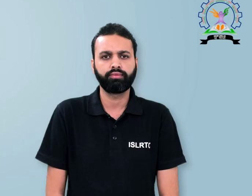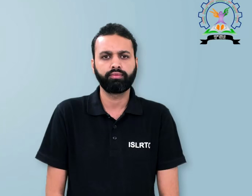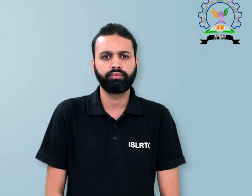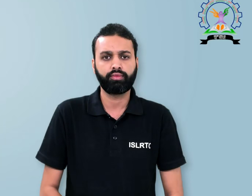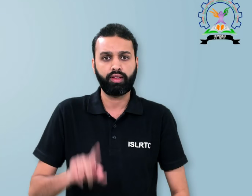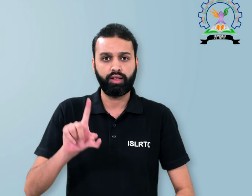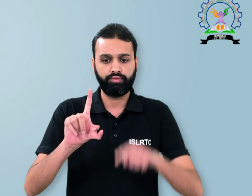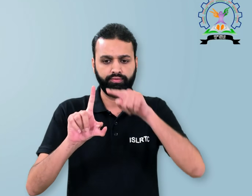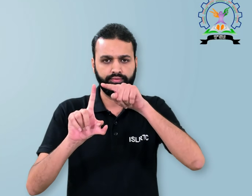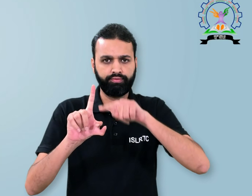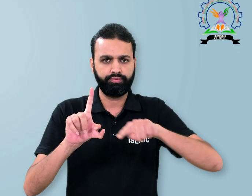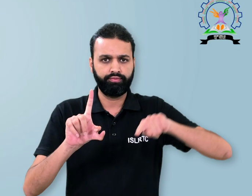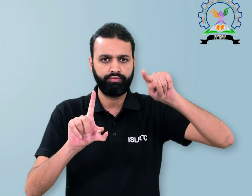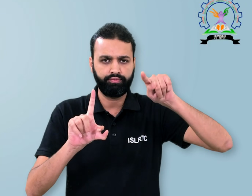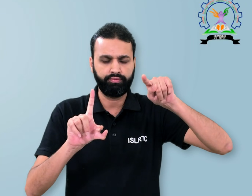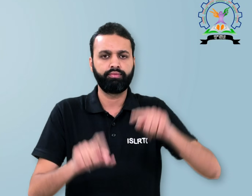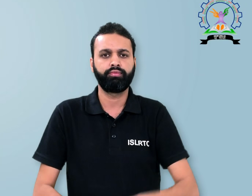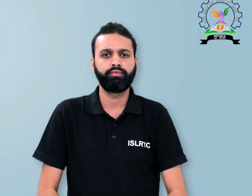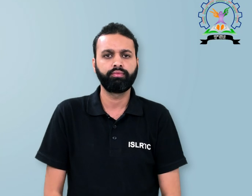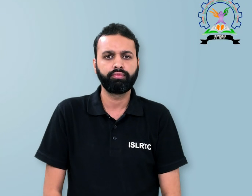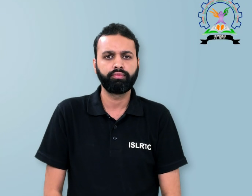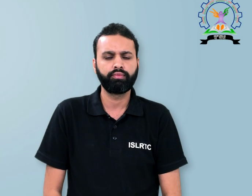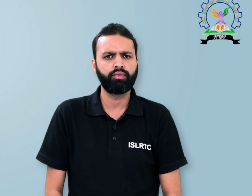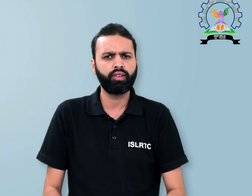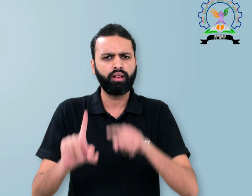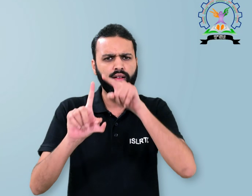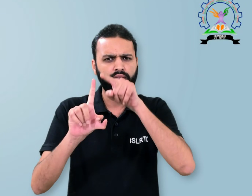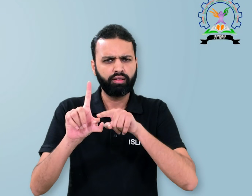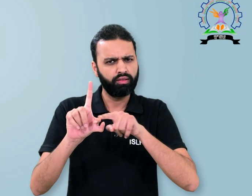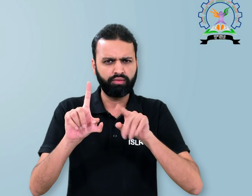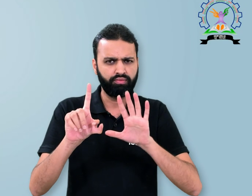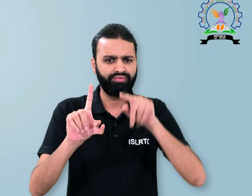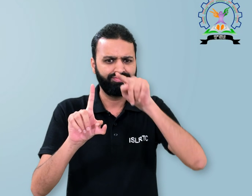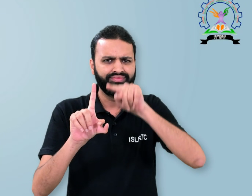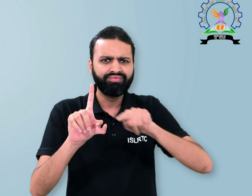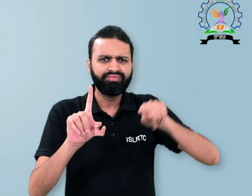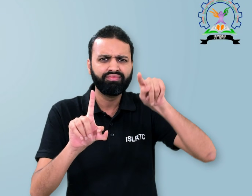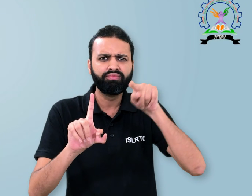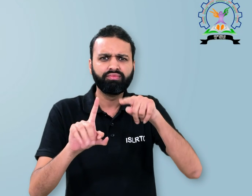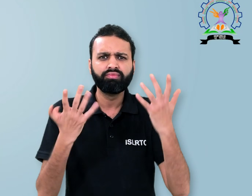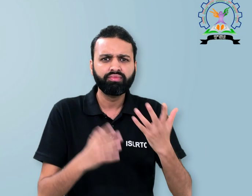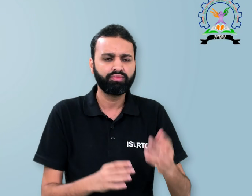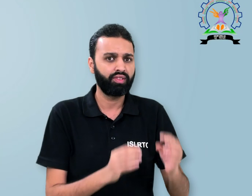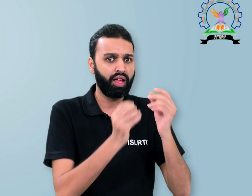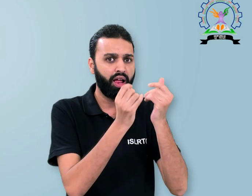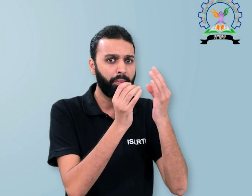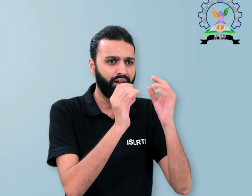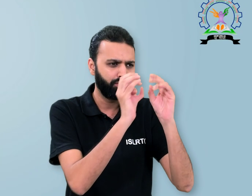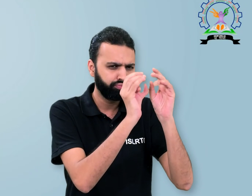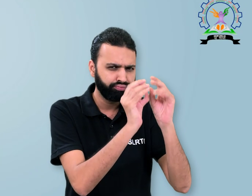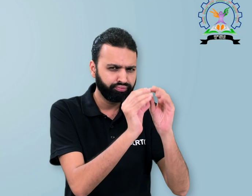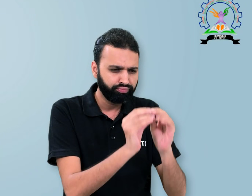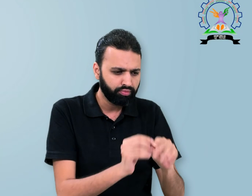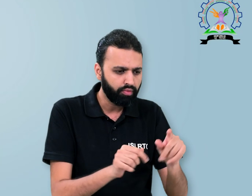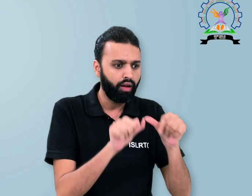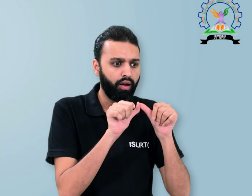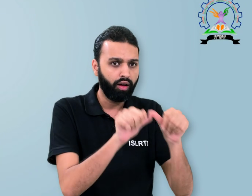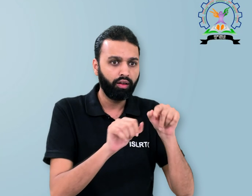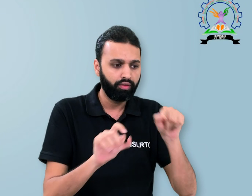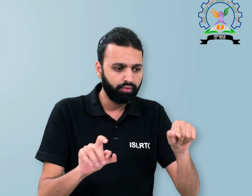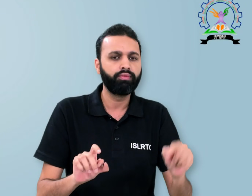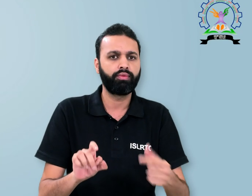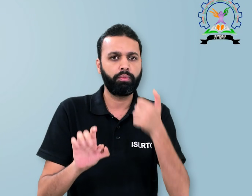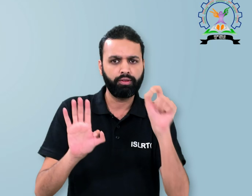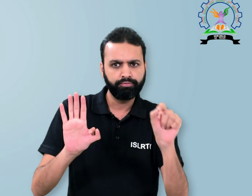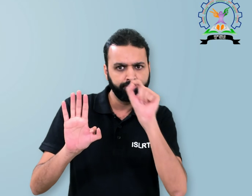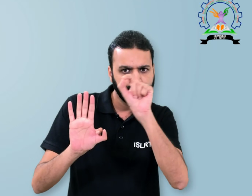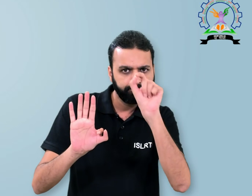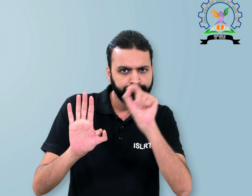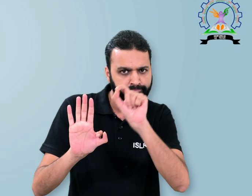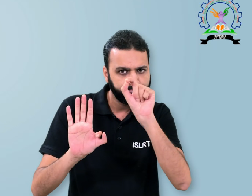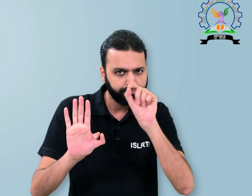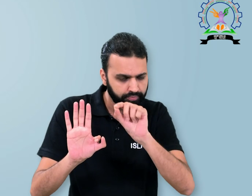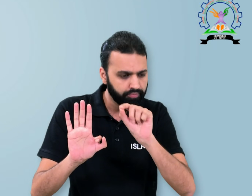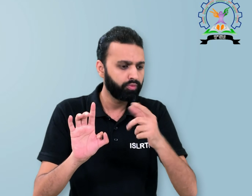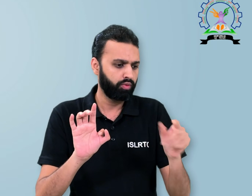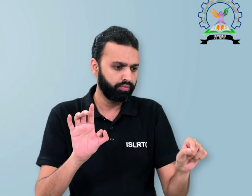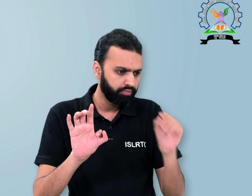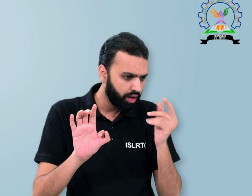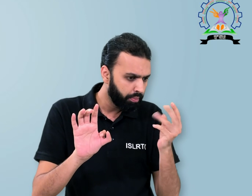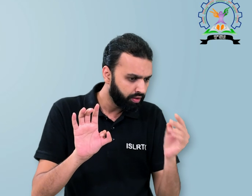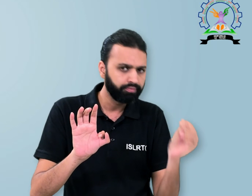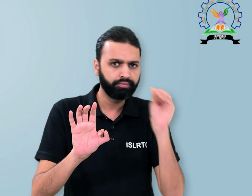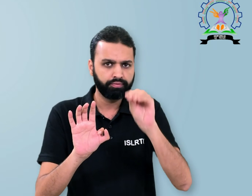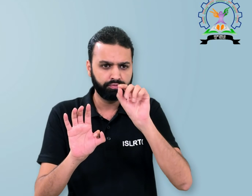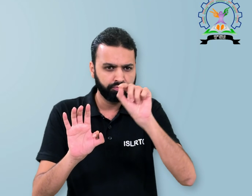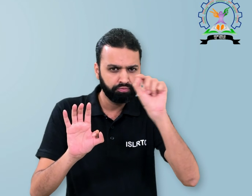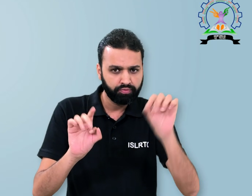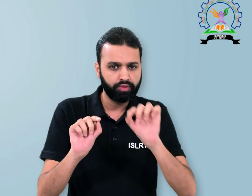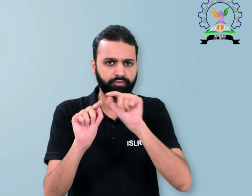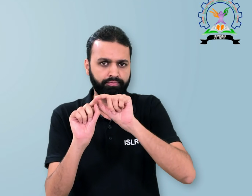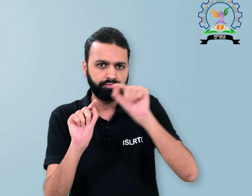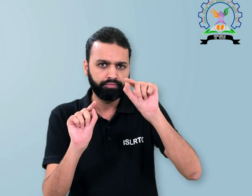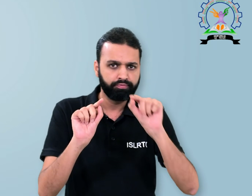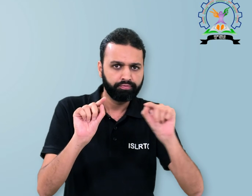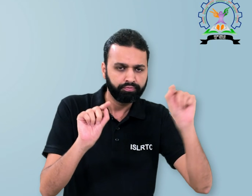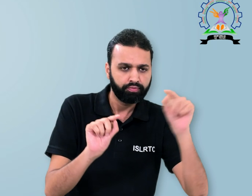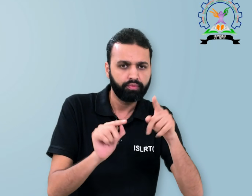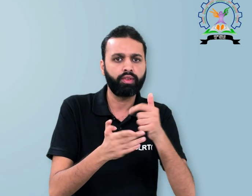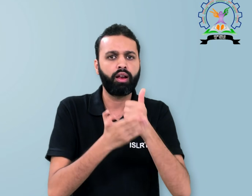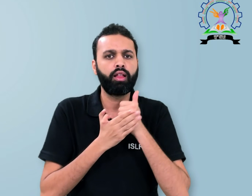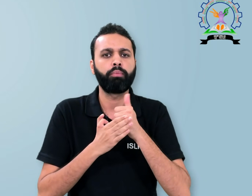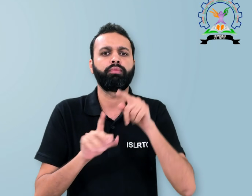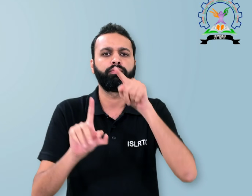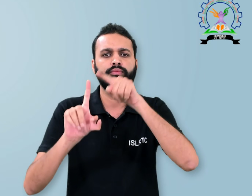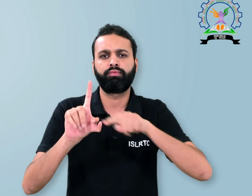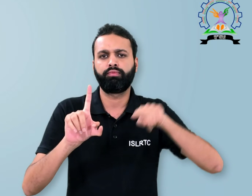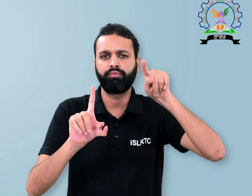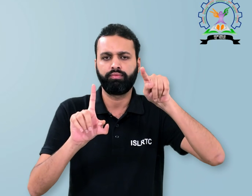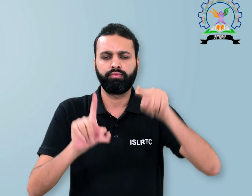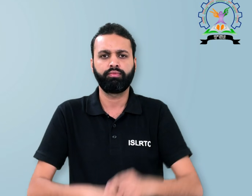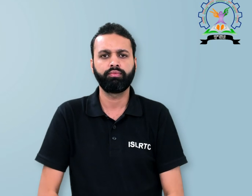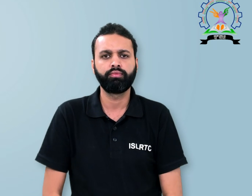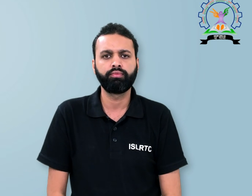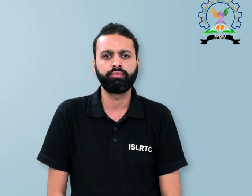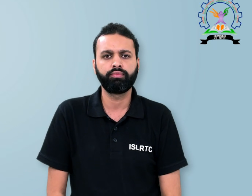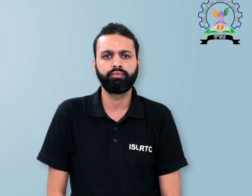Plot (v) (Math) "To plot means to mark points on a graph according to given coordinates or data. The term plot is also used to refer to the resulting graphical representation of these points."